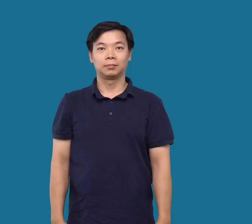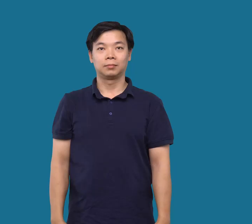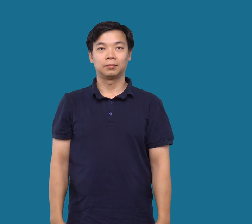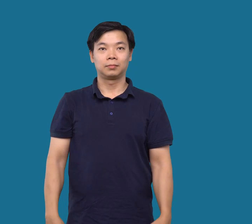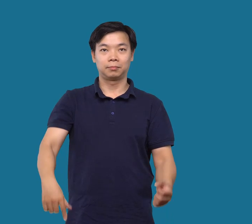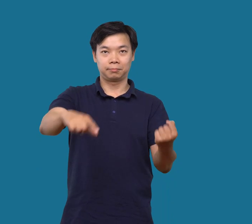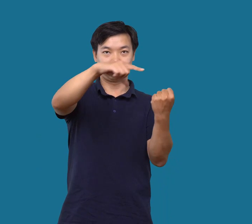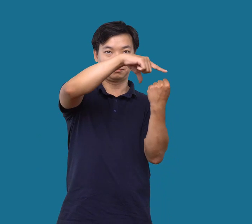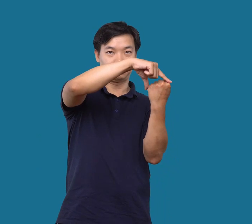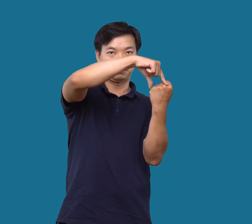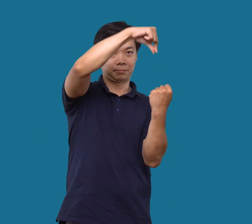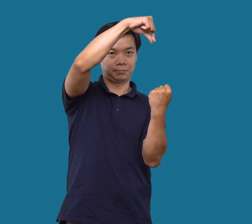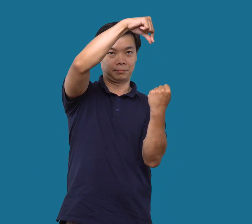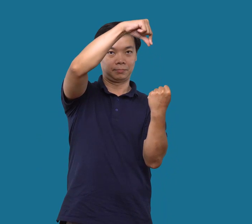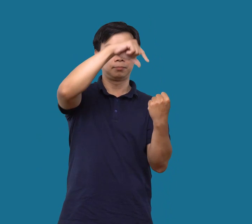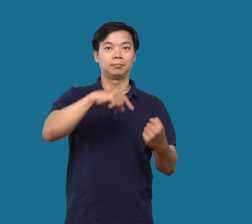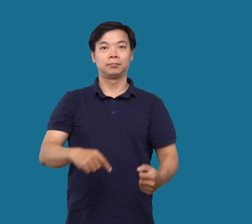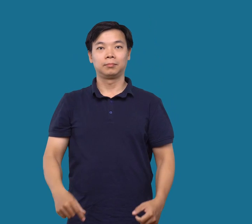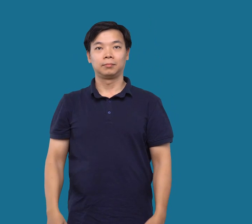ngọn cây